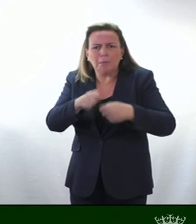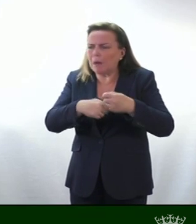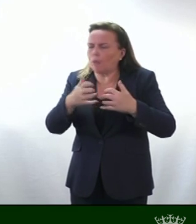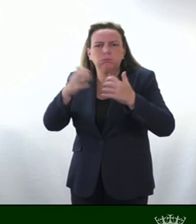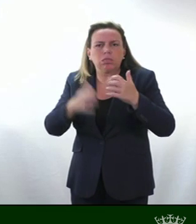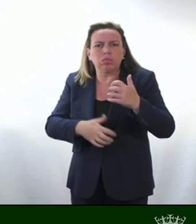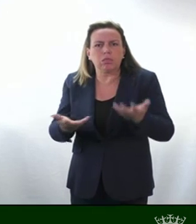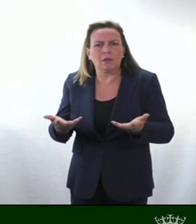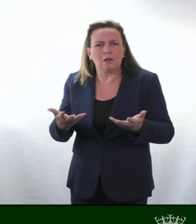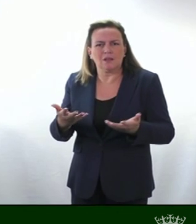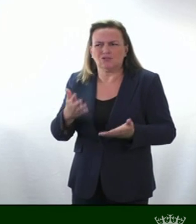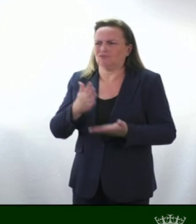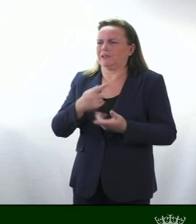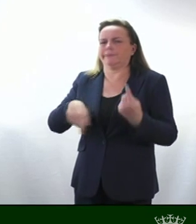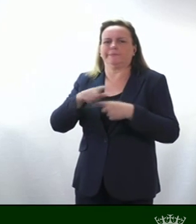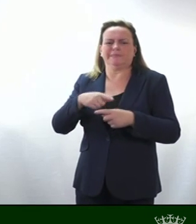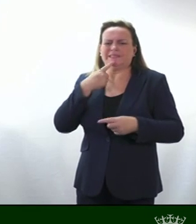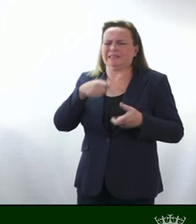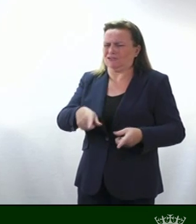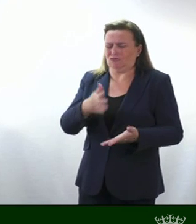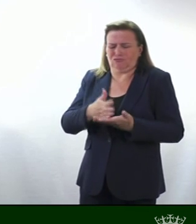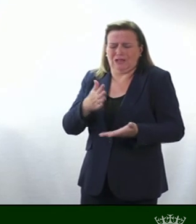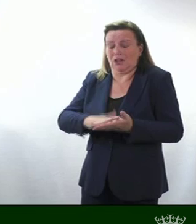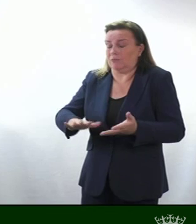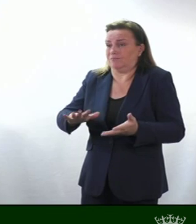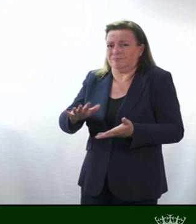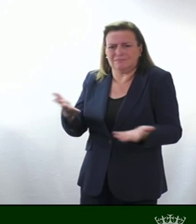No wonder it has been described as “intergalactic” incompetence.